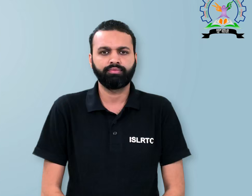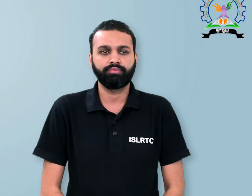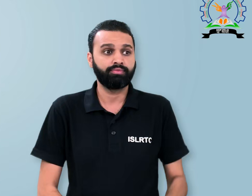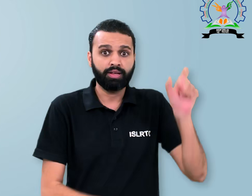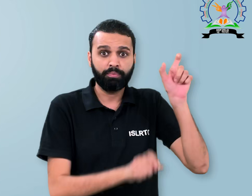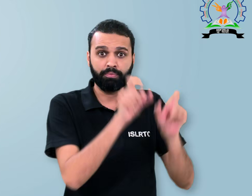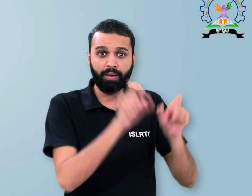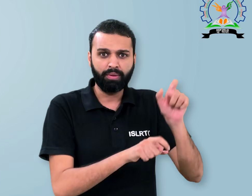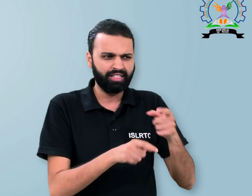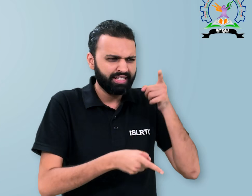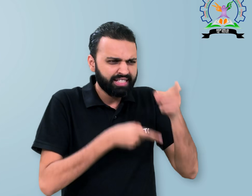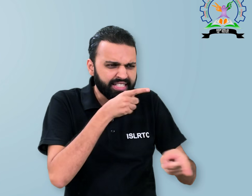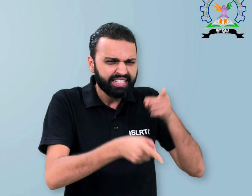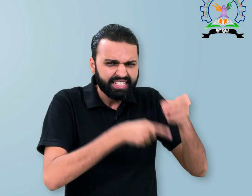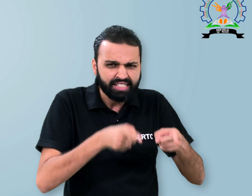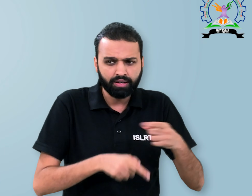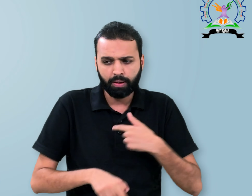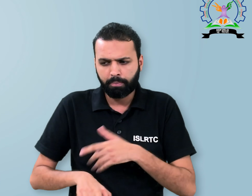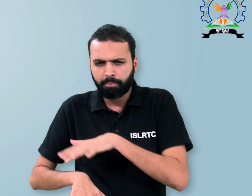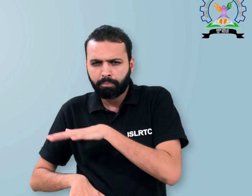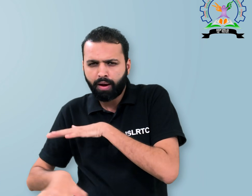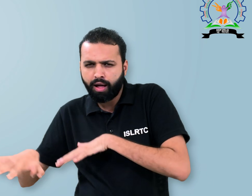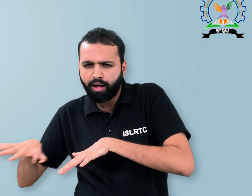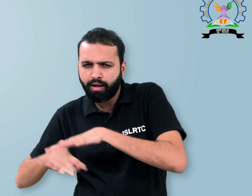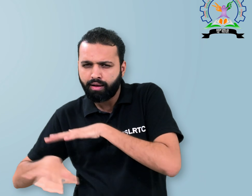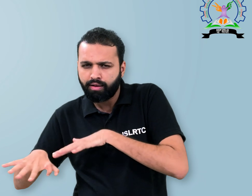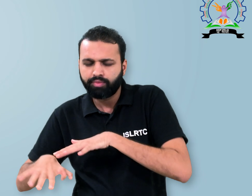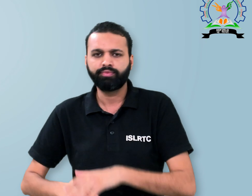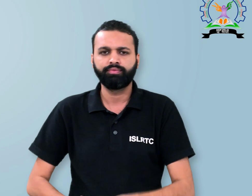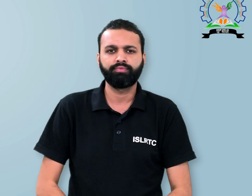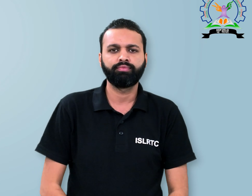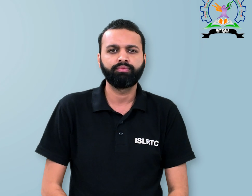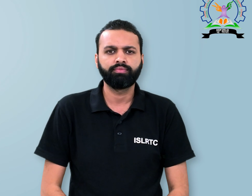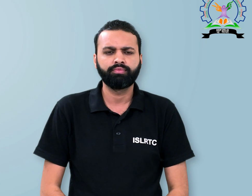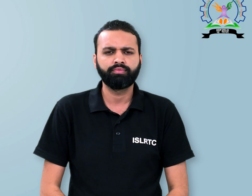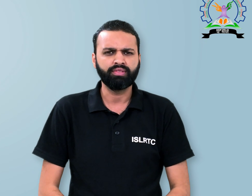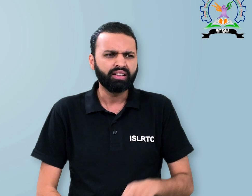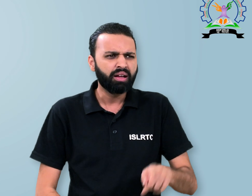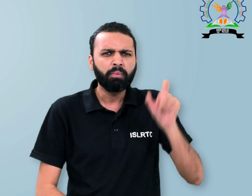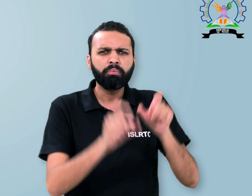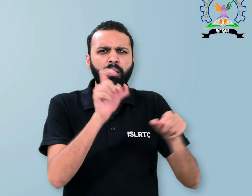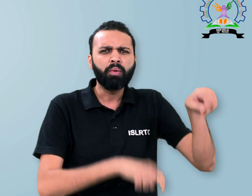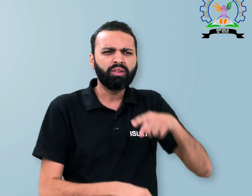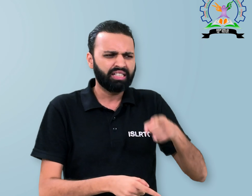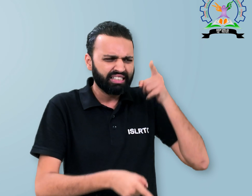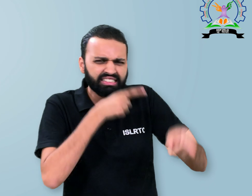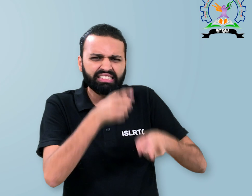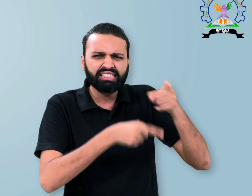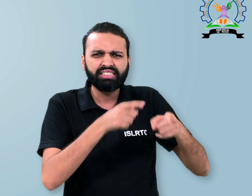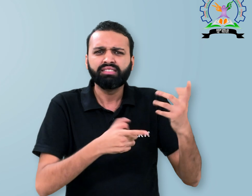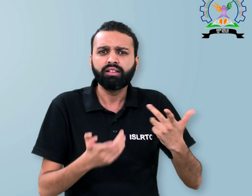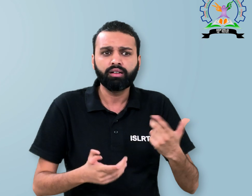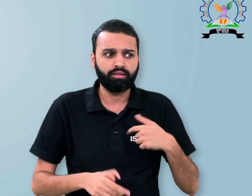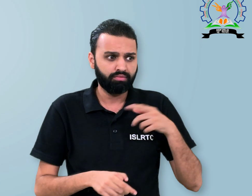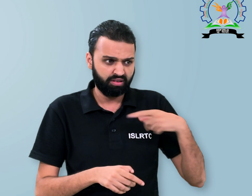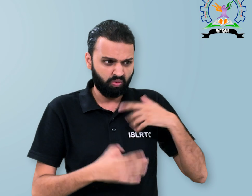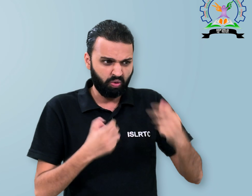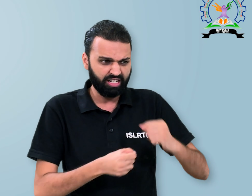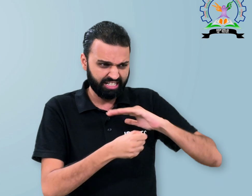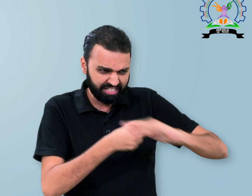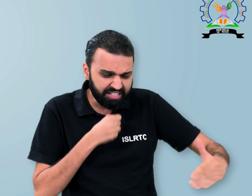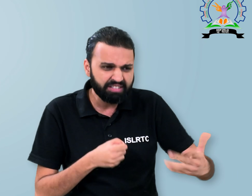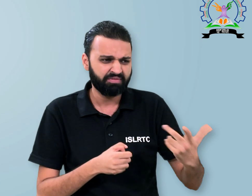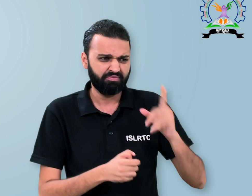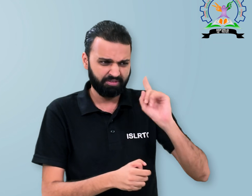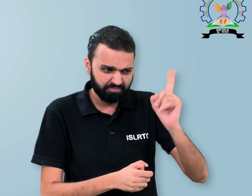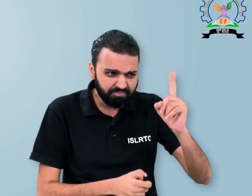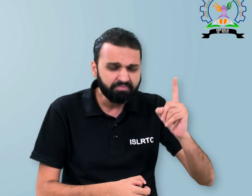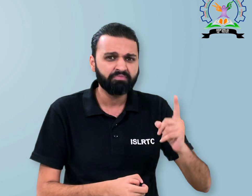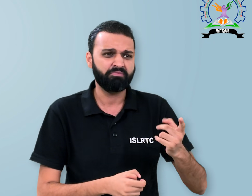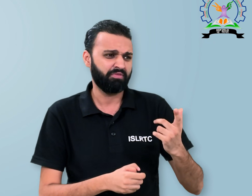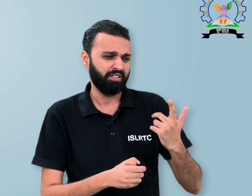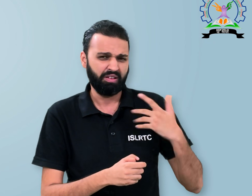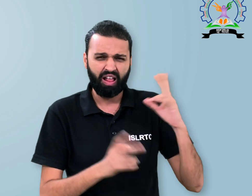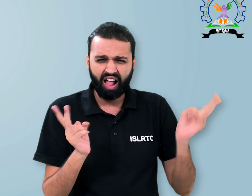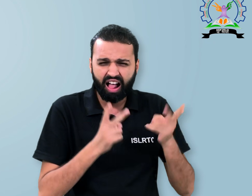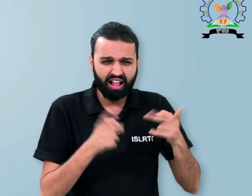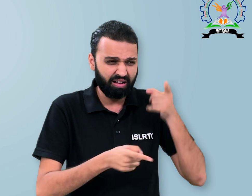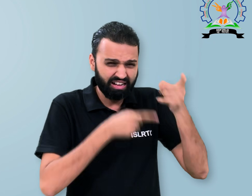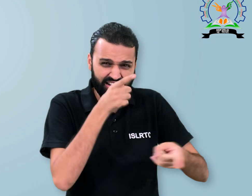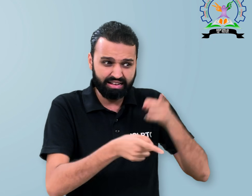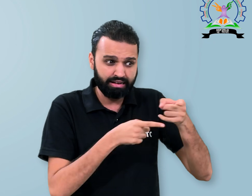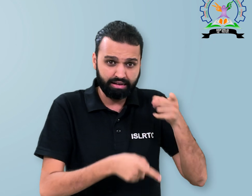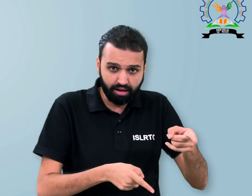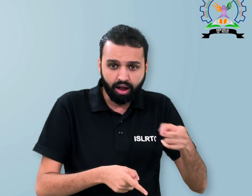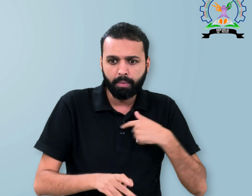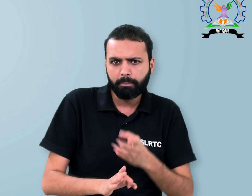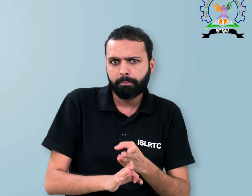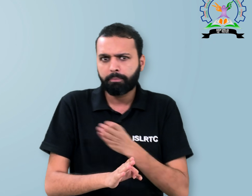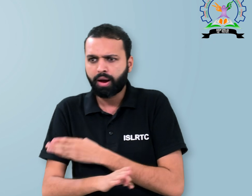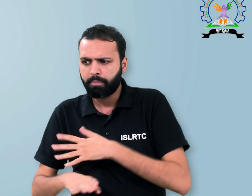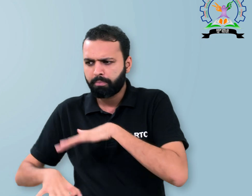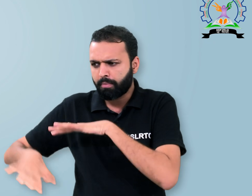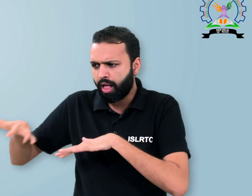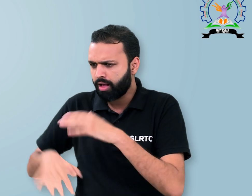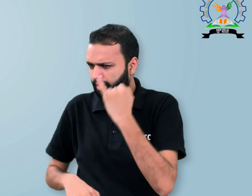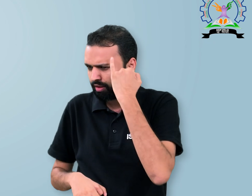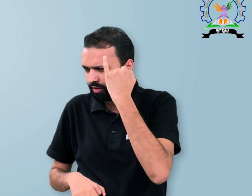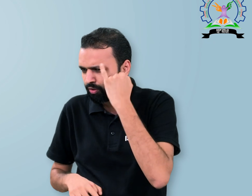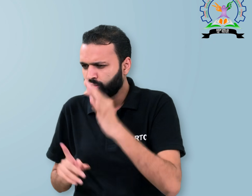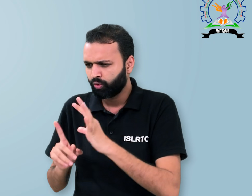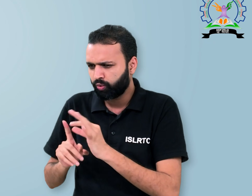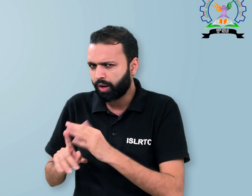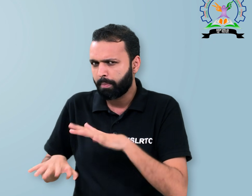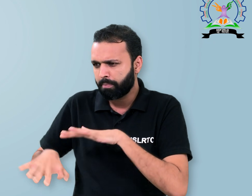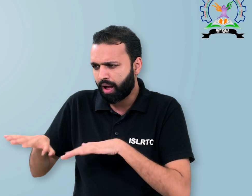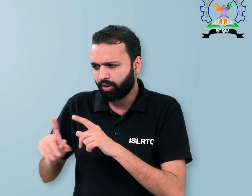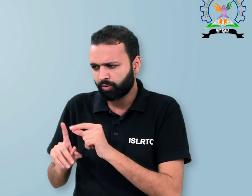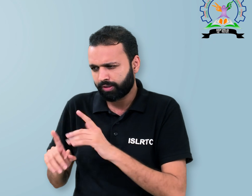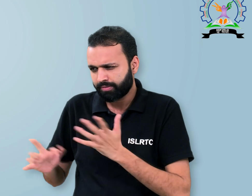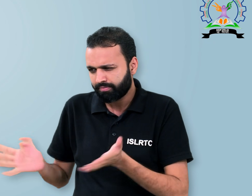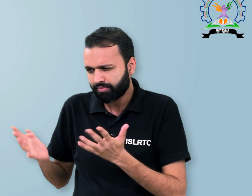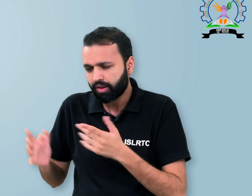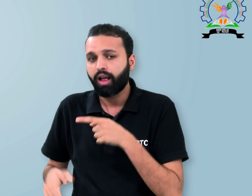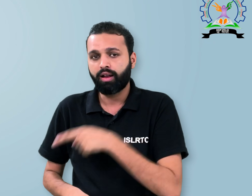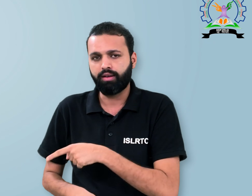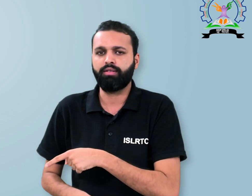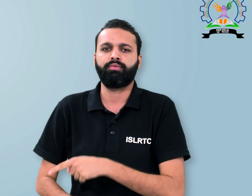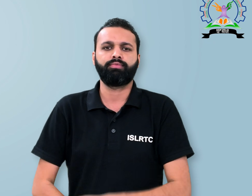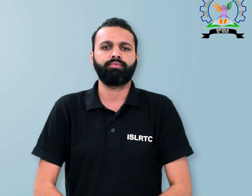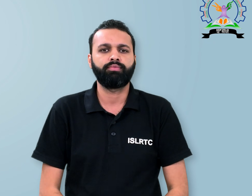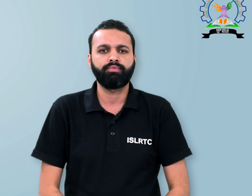Plot A plan made in secret by a group of people to do something illegal or harmful.